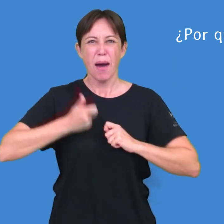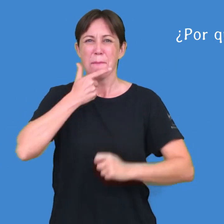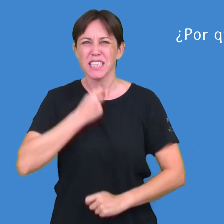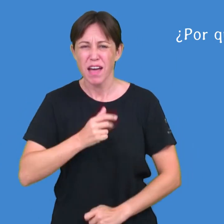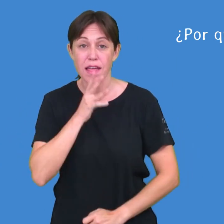fácil